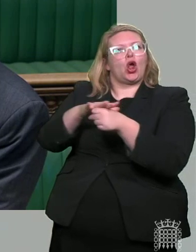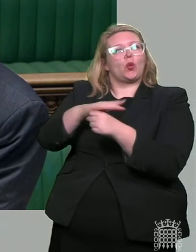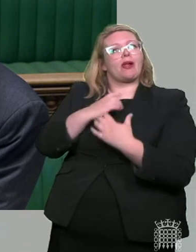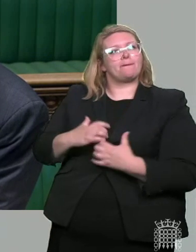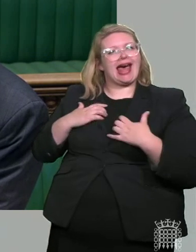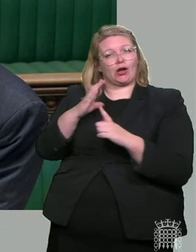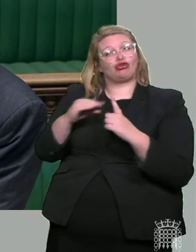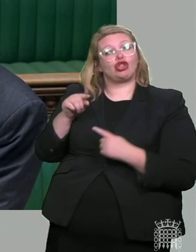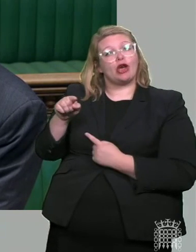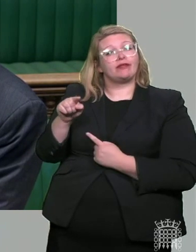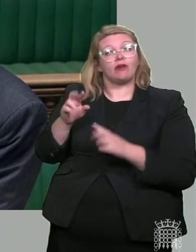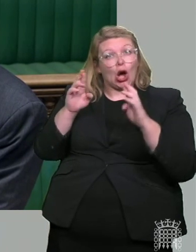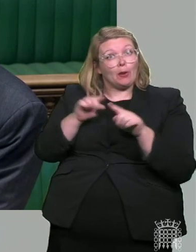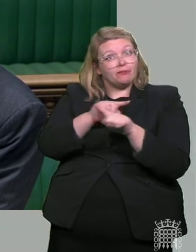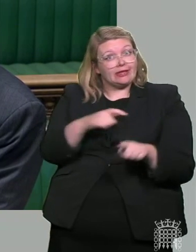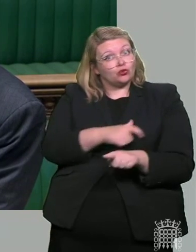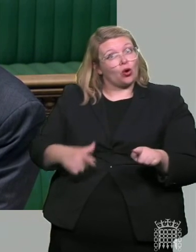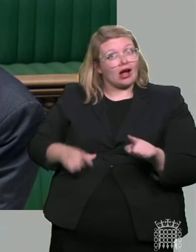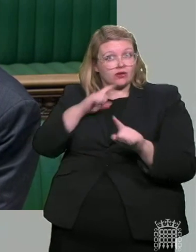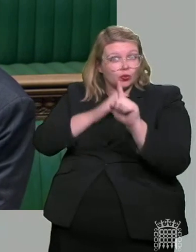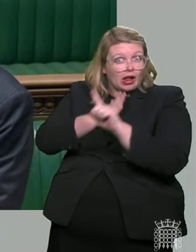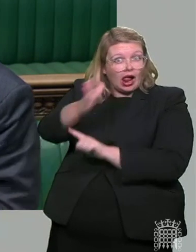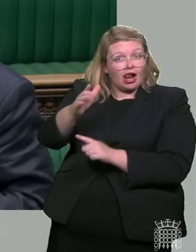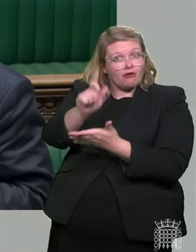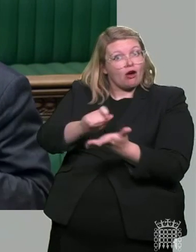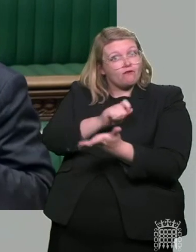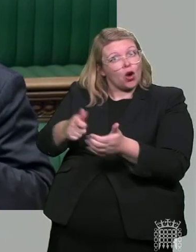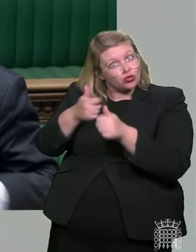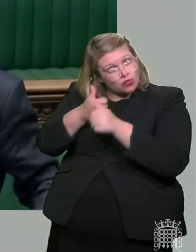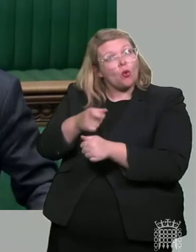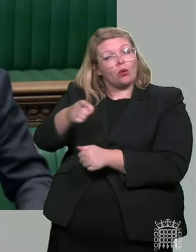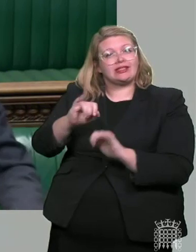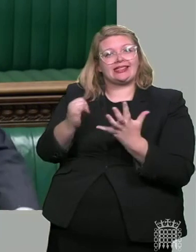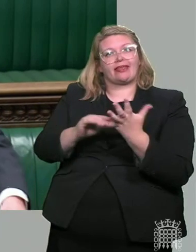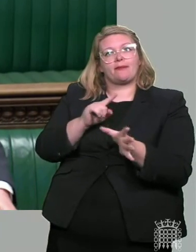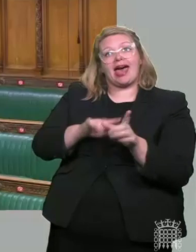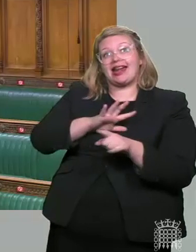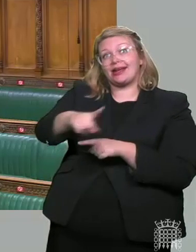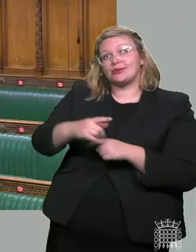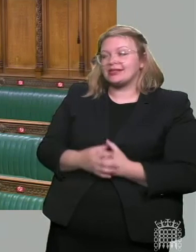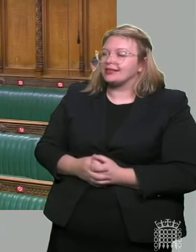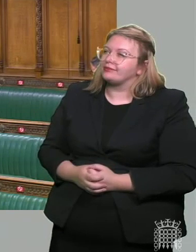I do hope that the people of Doncaster will go out to vote and support him on 6 May.